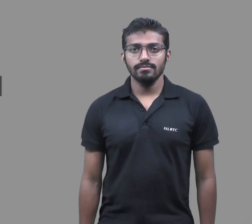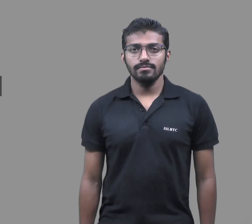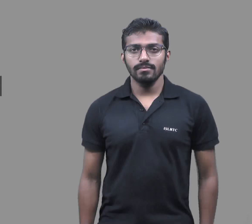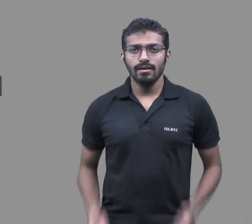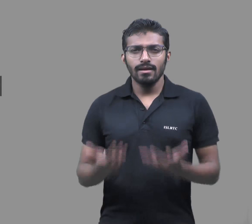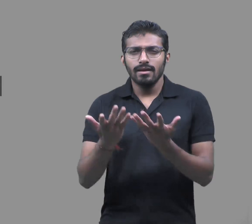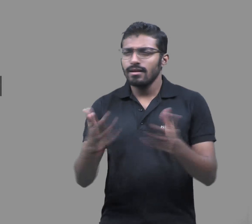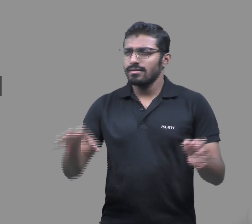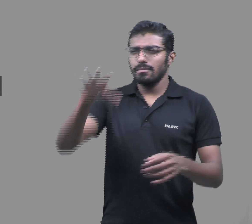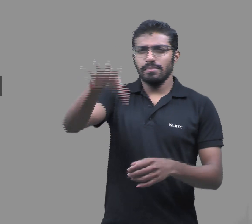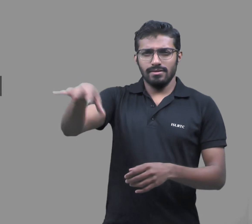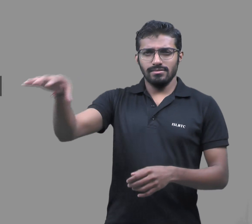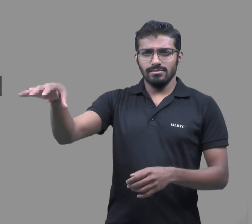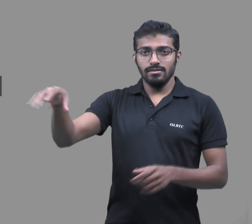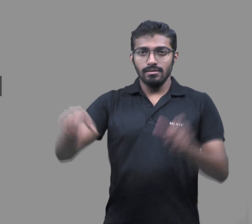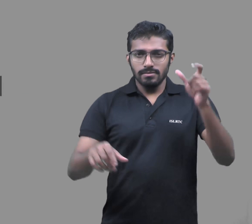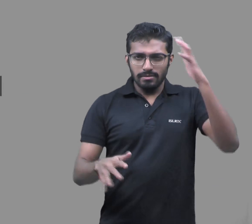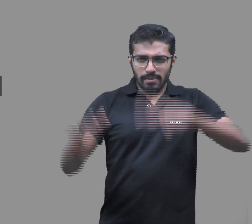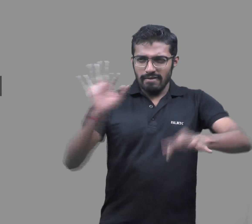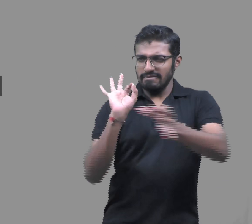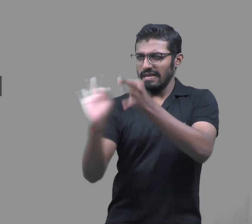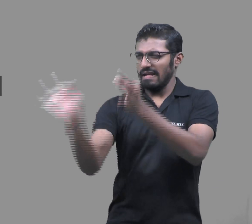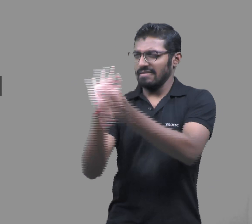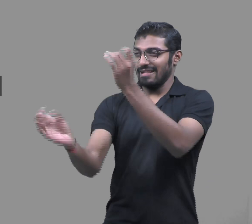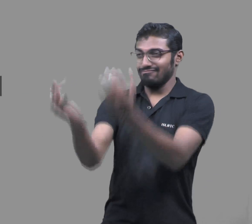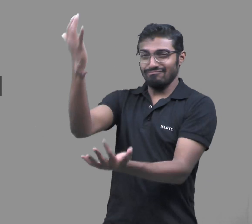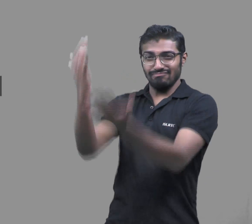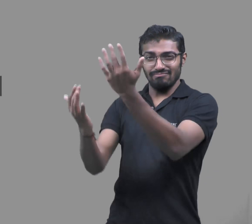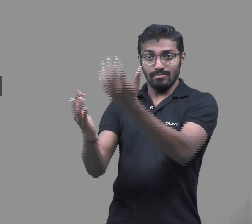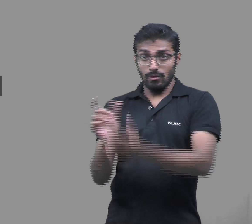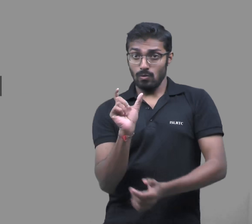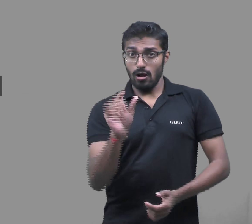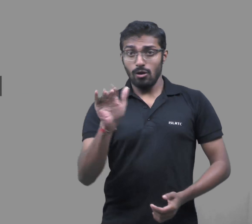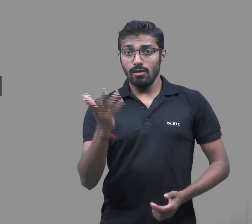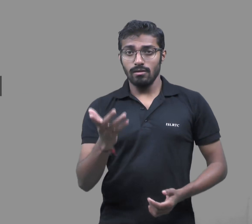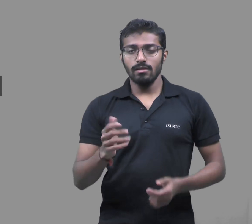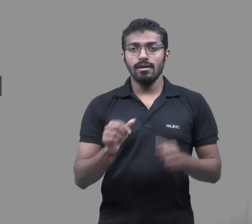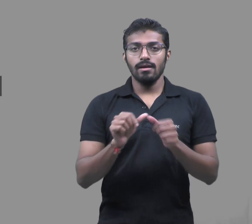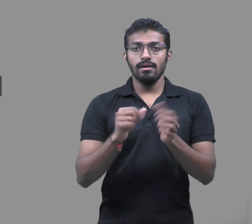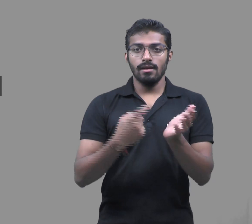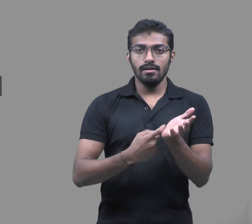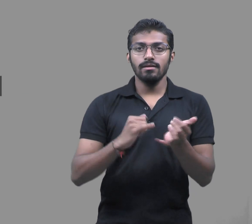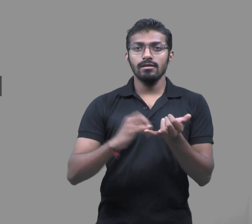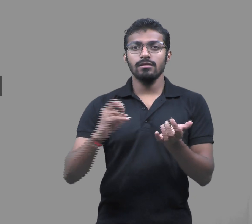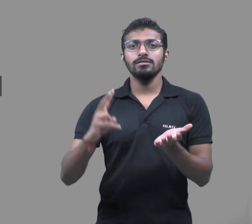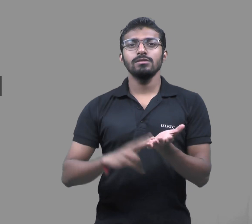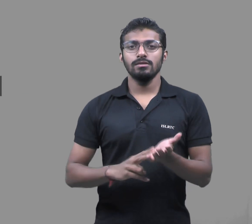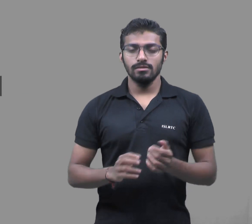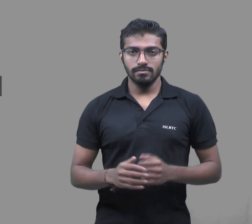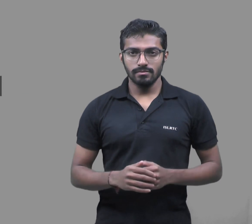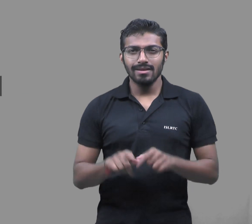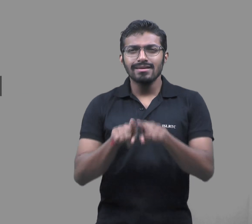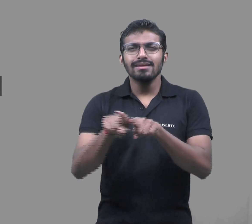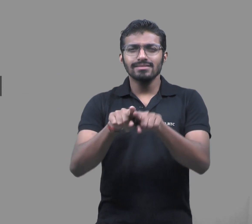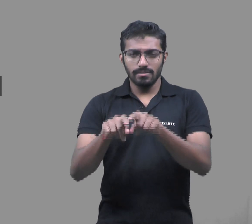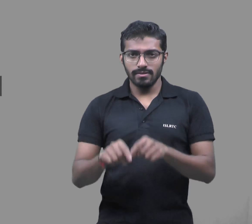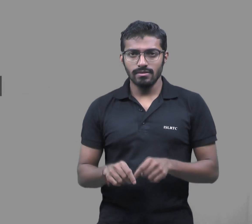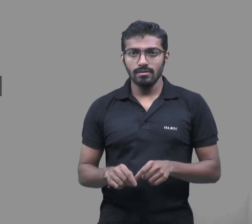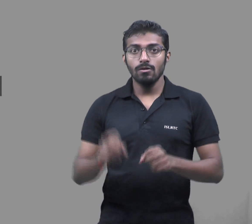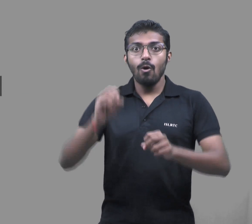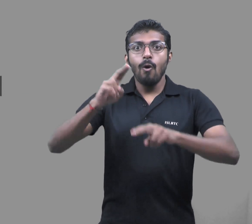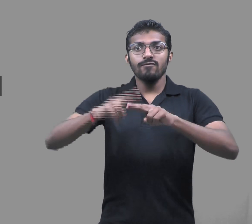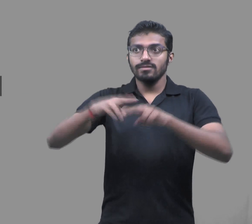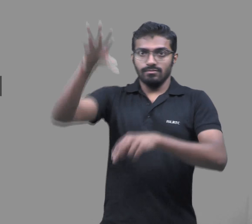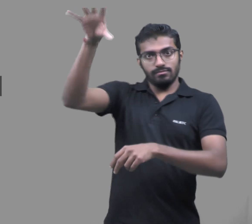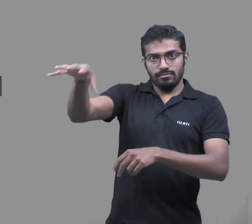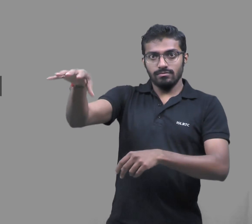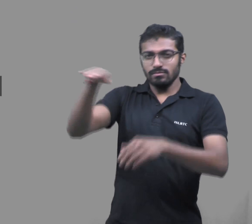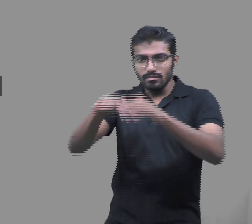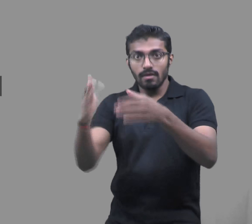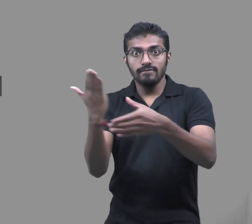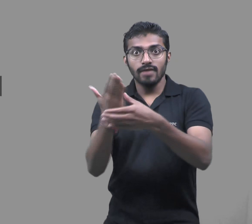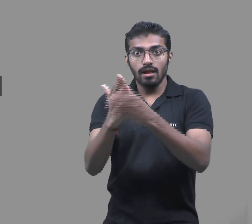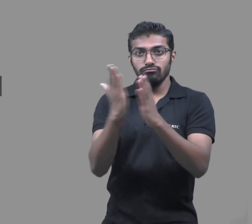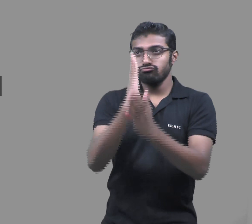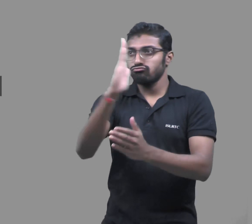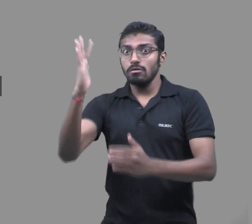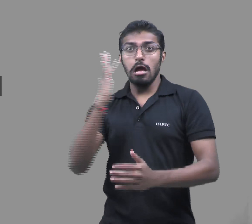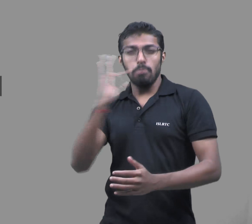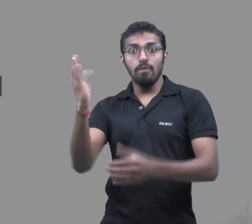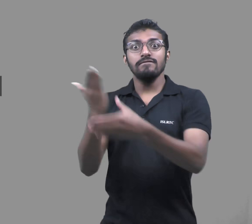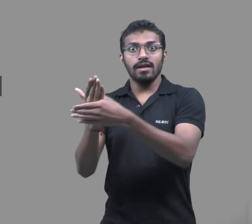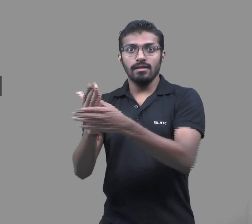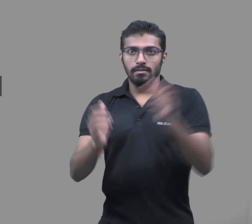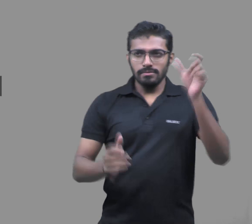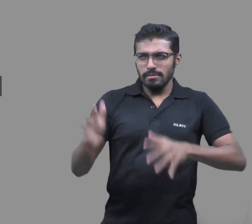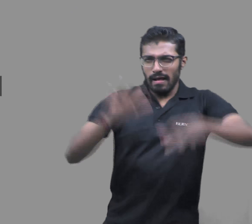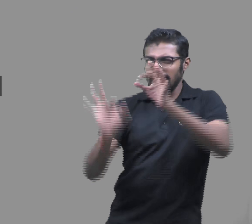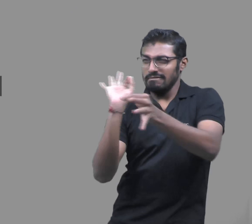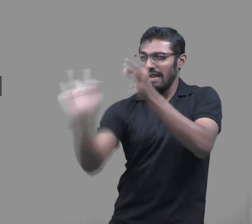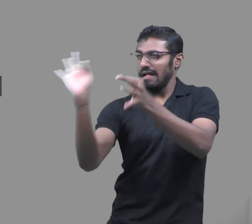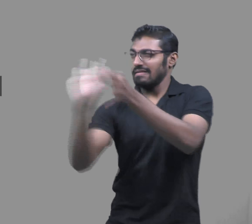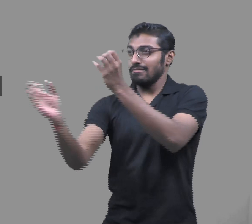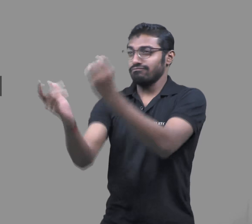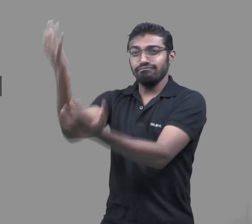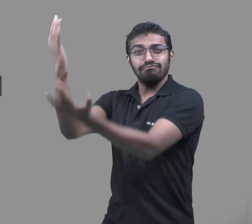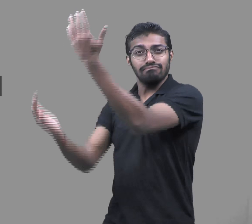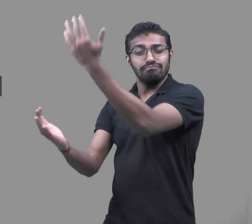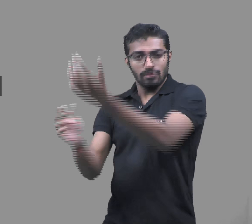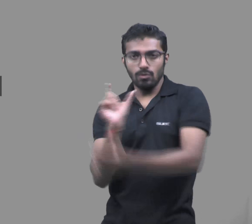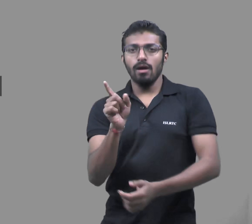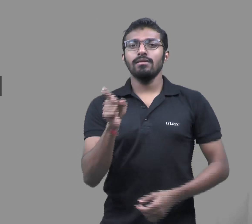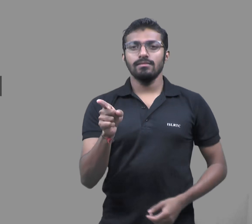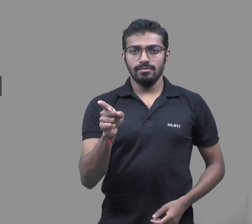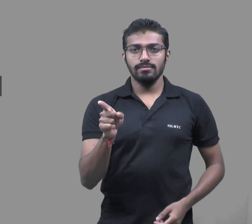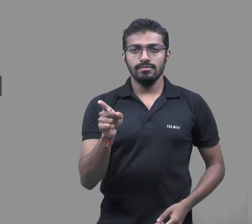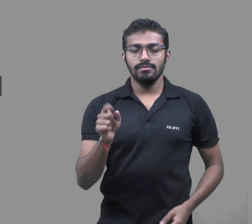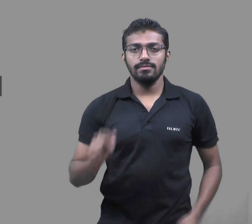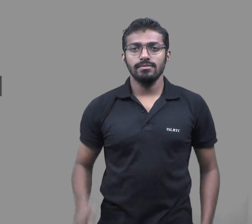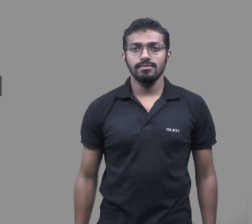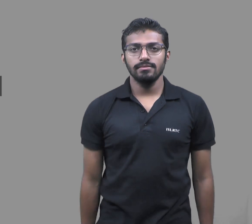Arson